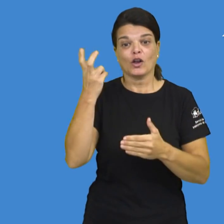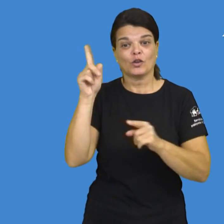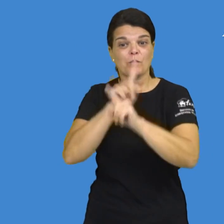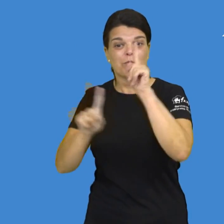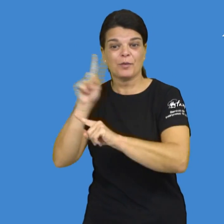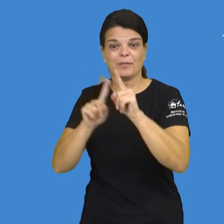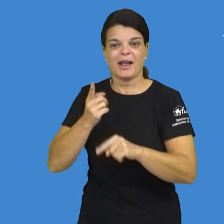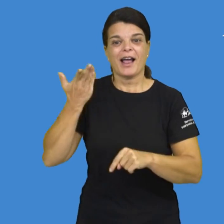problema